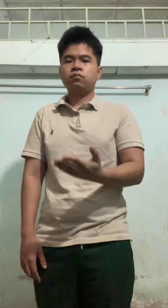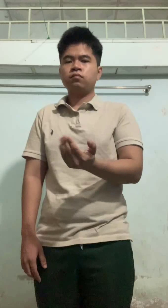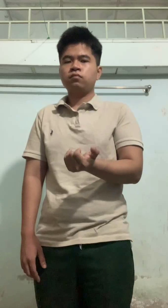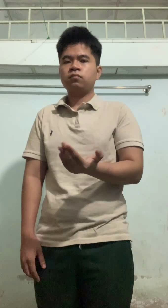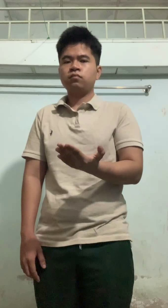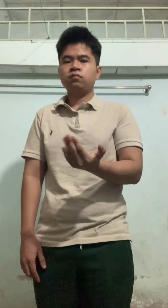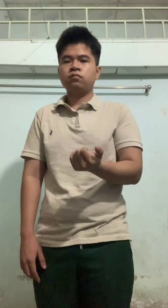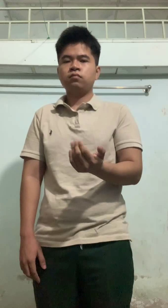yeu cau